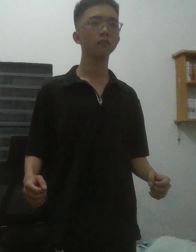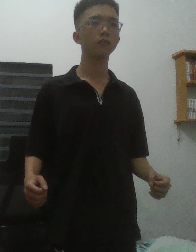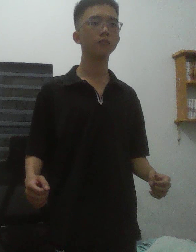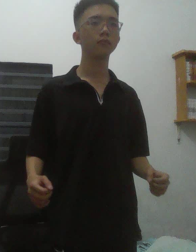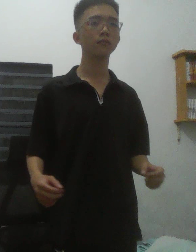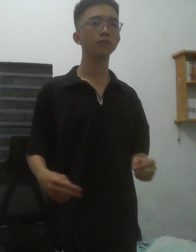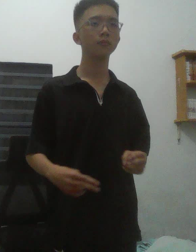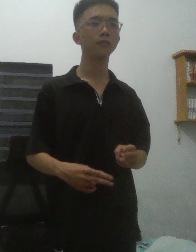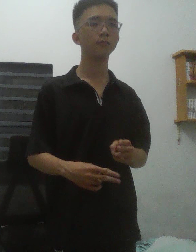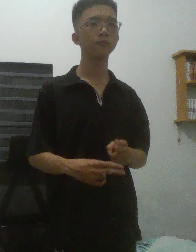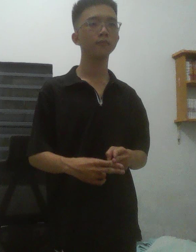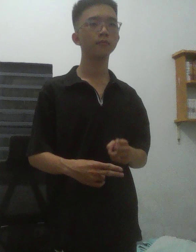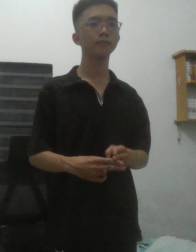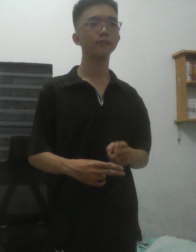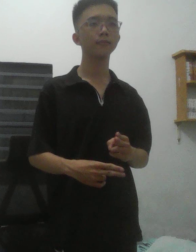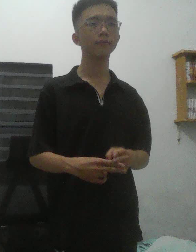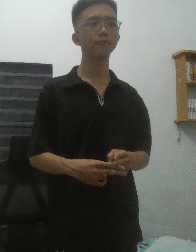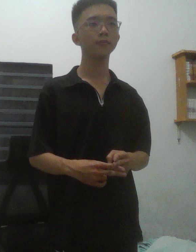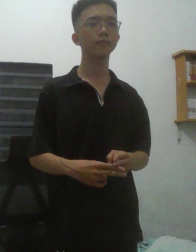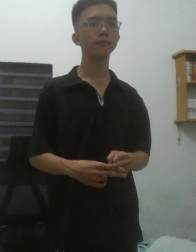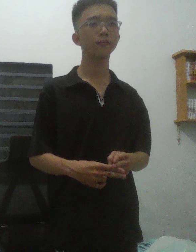ten